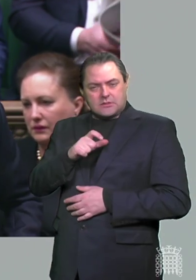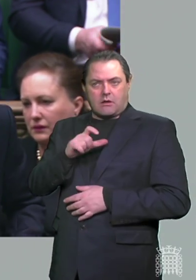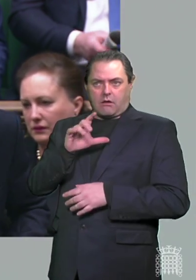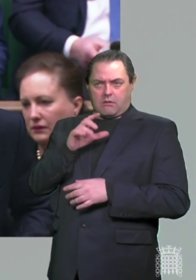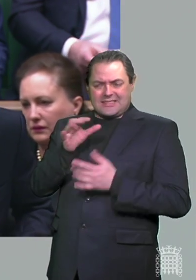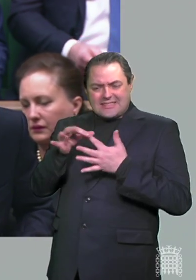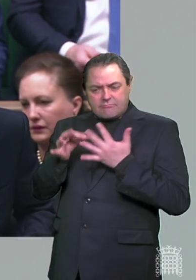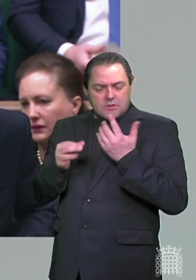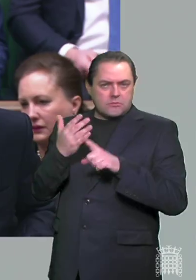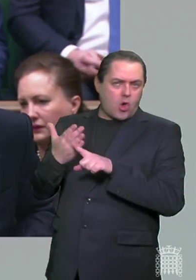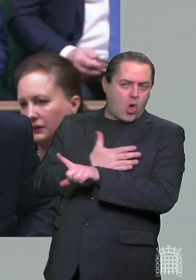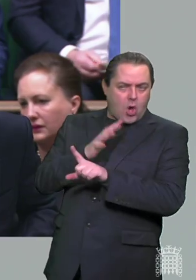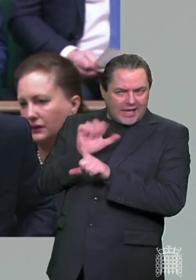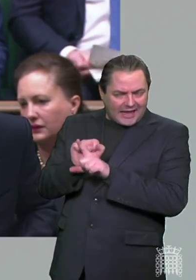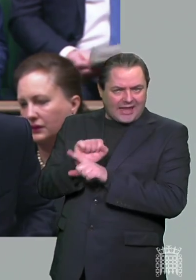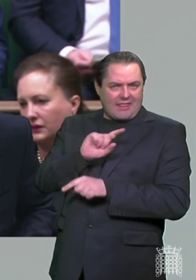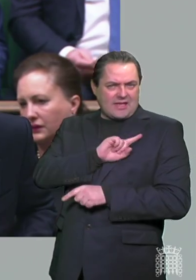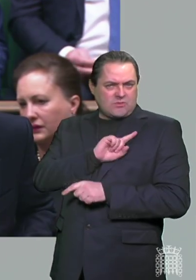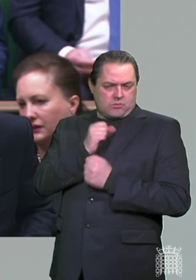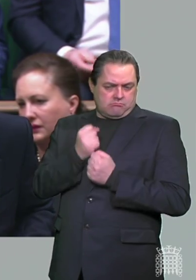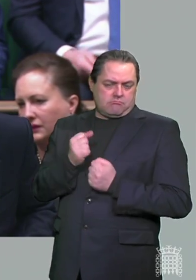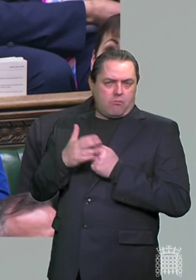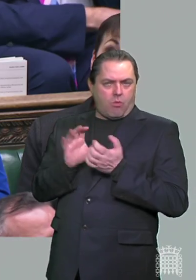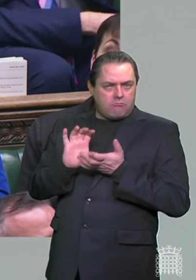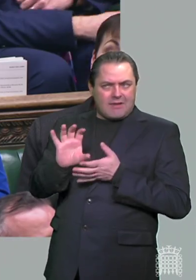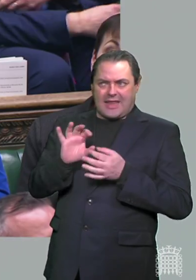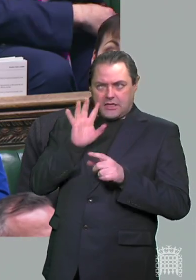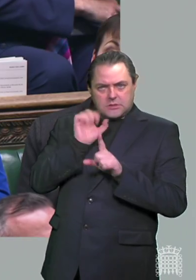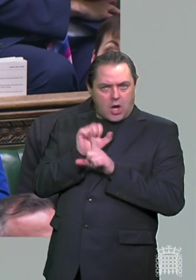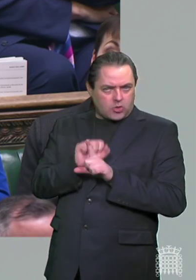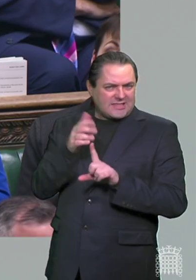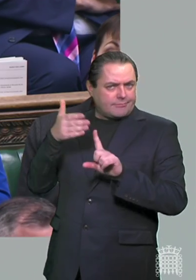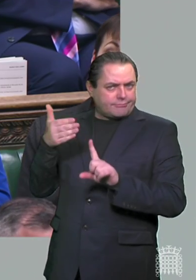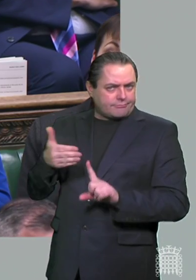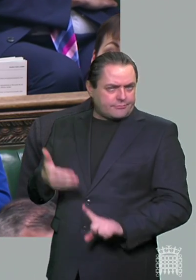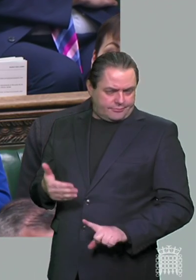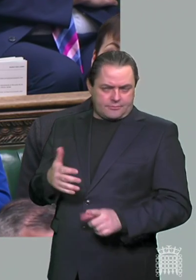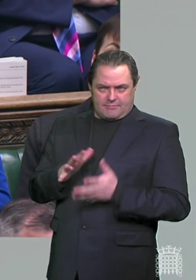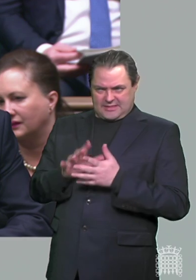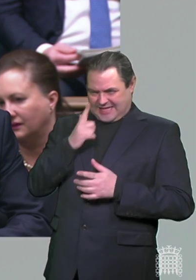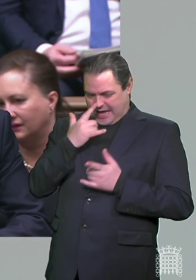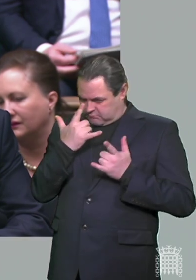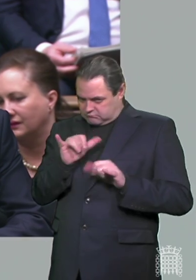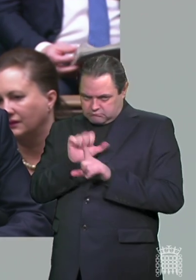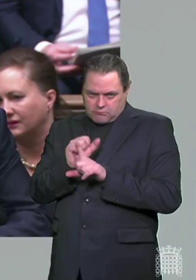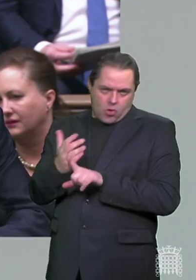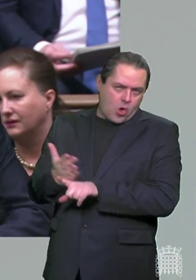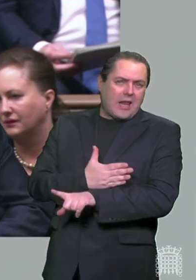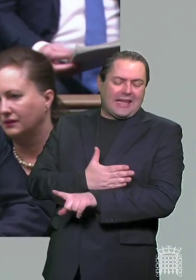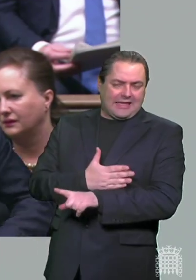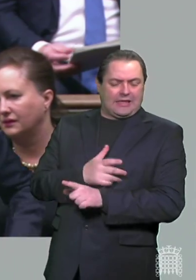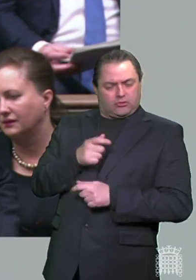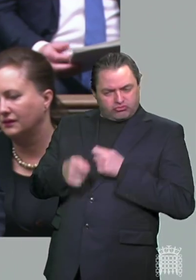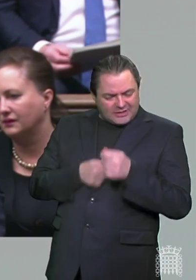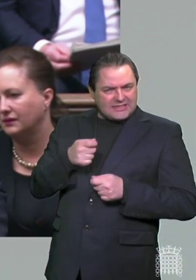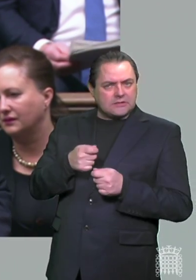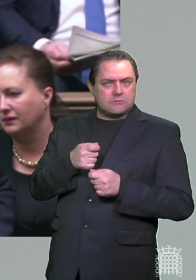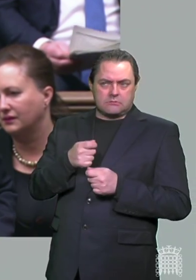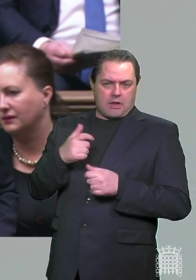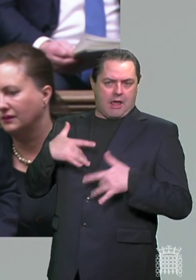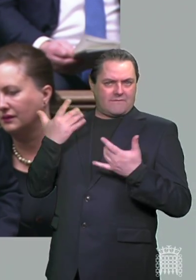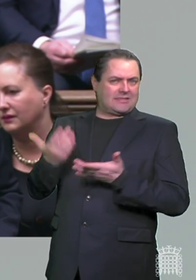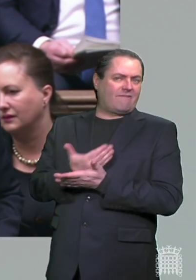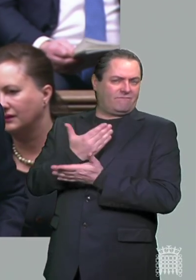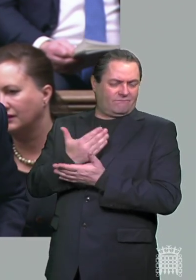That is one of the reasons why we are investing more in diagnostic screening tools to make sure that we can detect more cancers earlier, treat them and, ultimately, save people’s lives.